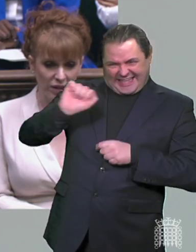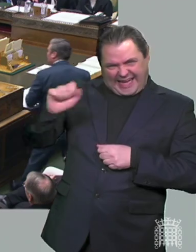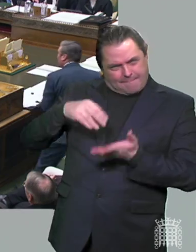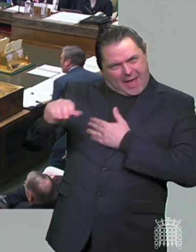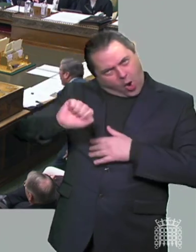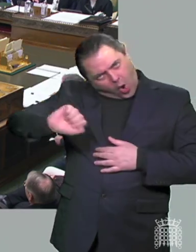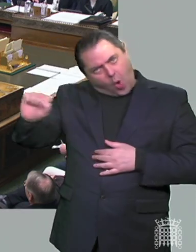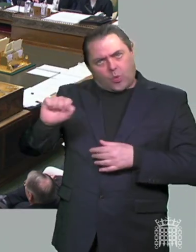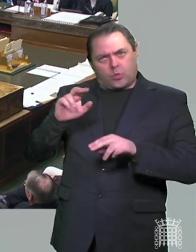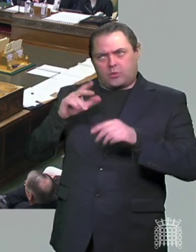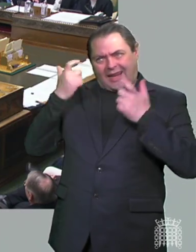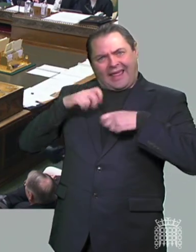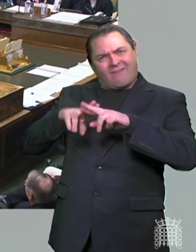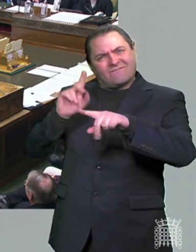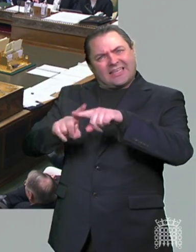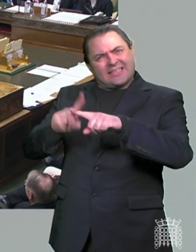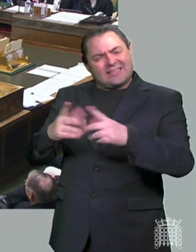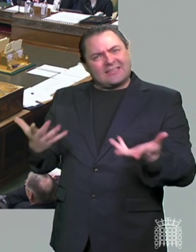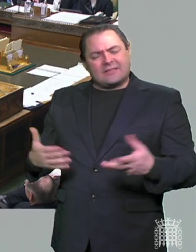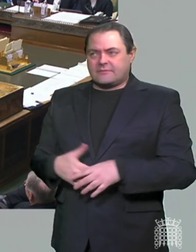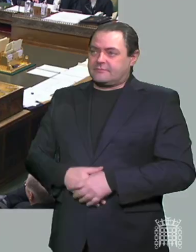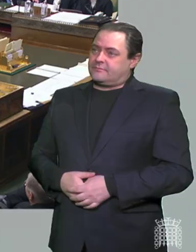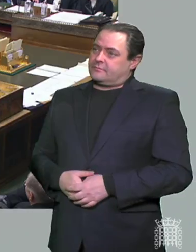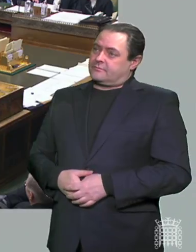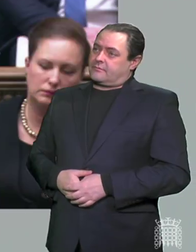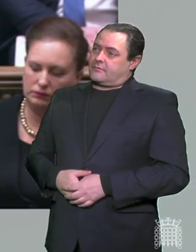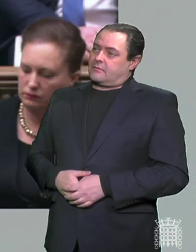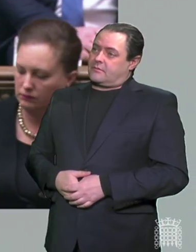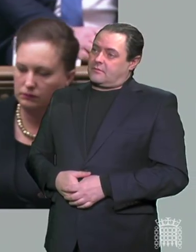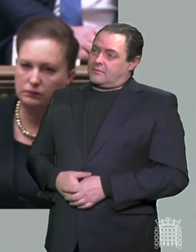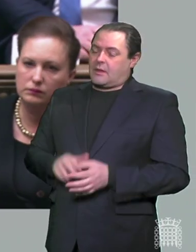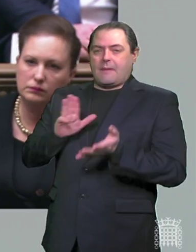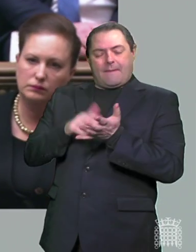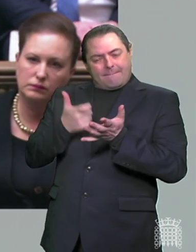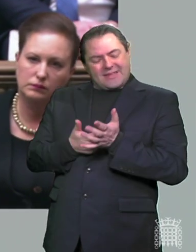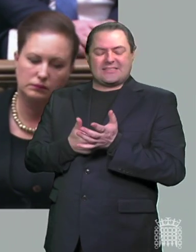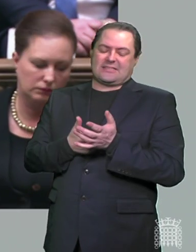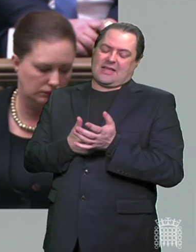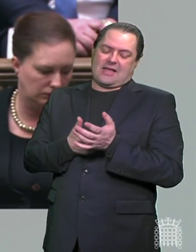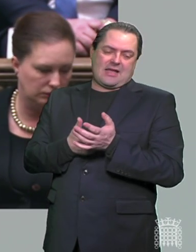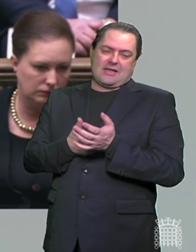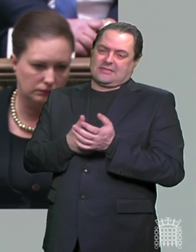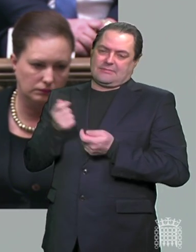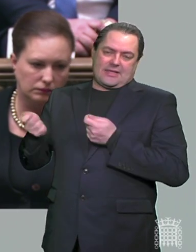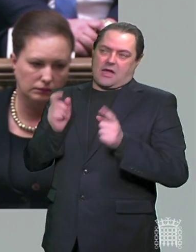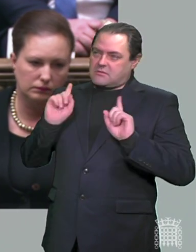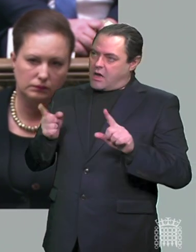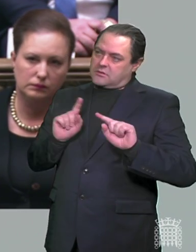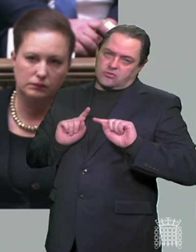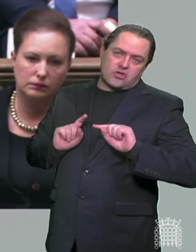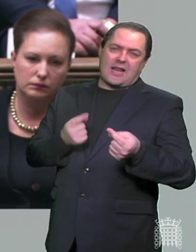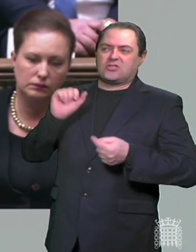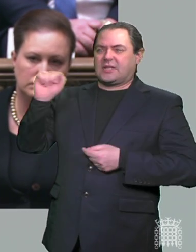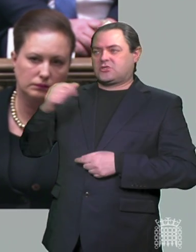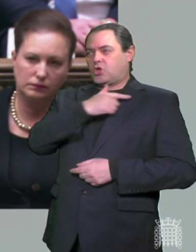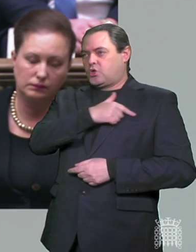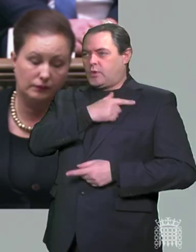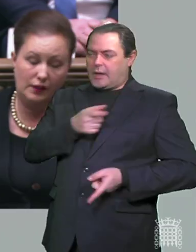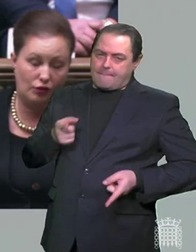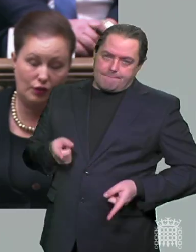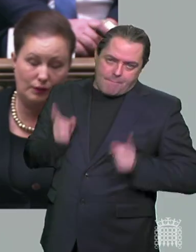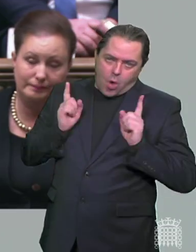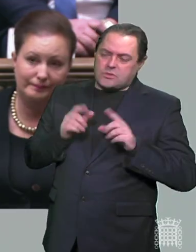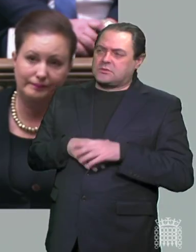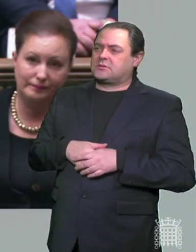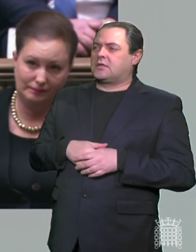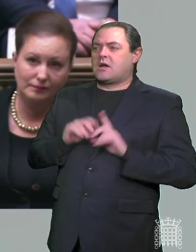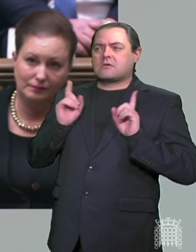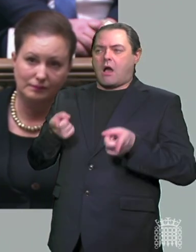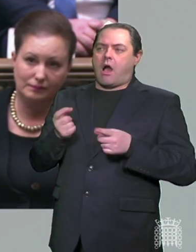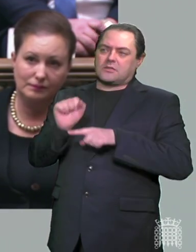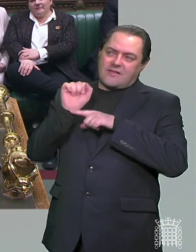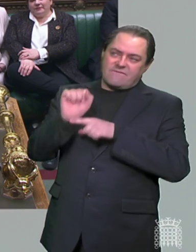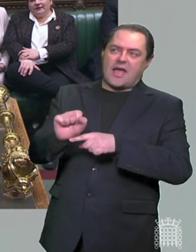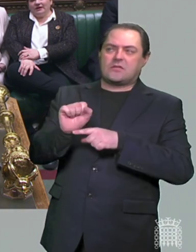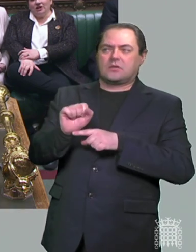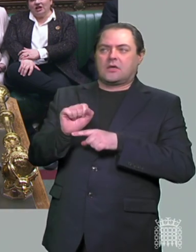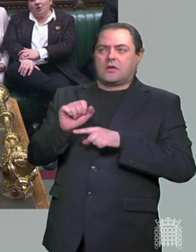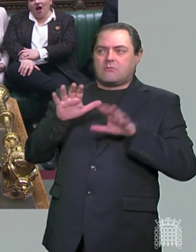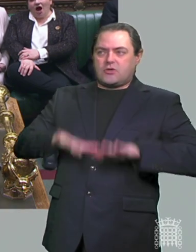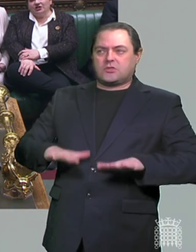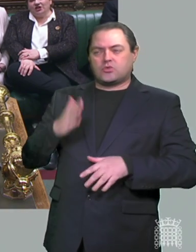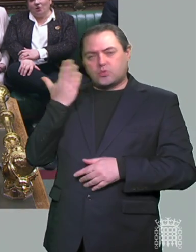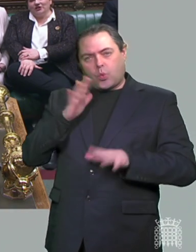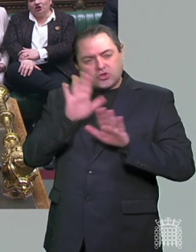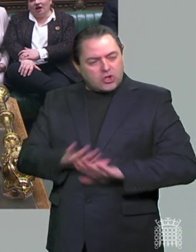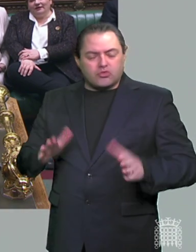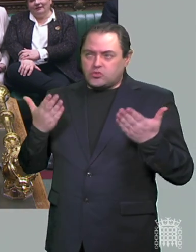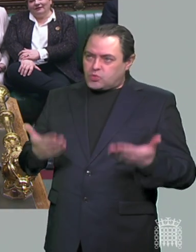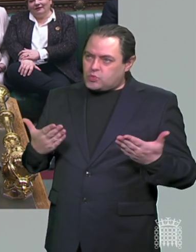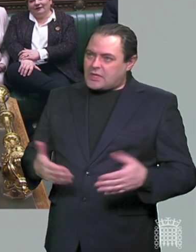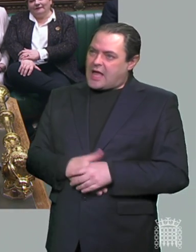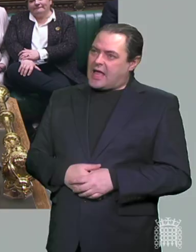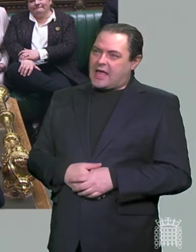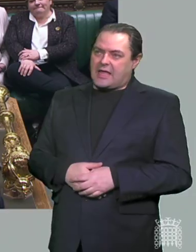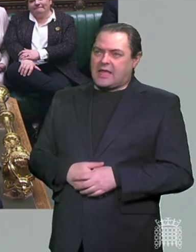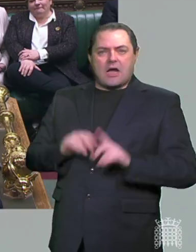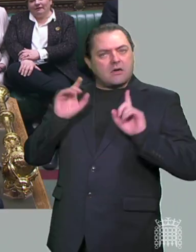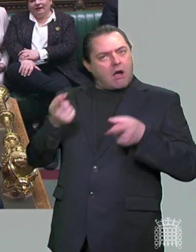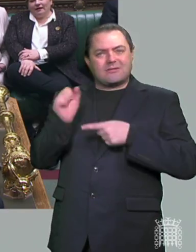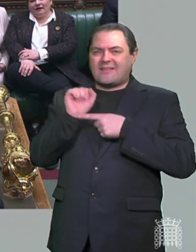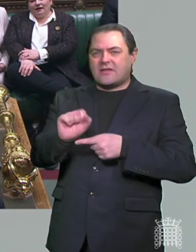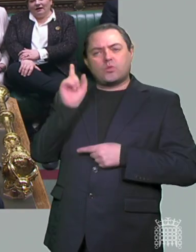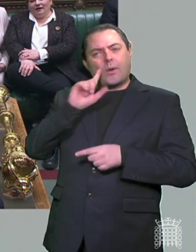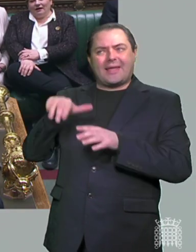The right honourable and learned Gentleman cannot stand up to his union bosses, he cannot stand up for Britain’s schoolchildren today and he cannot stand up for the women in his party.